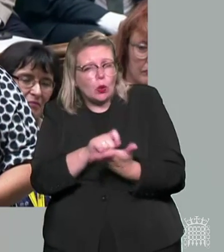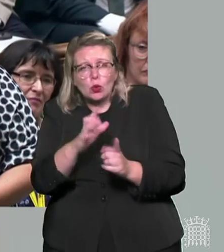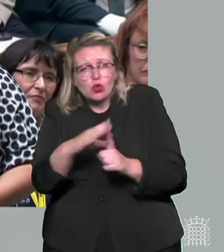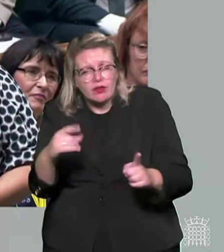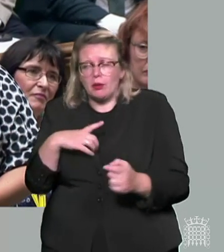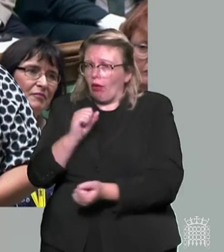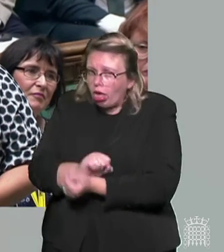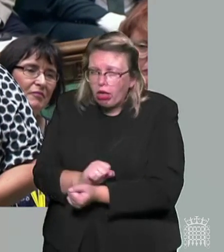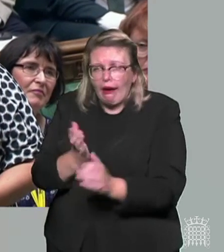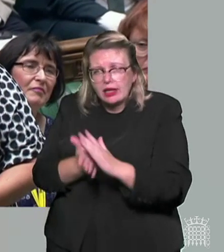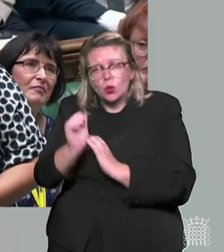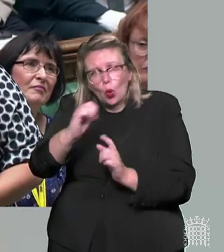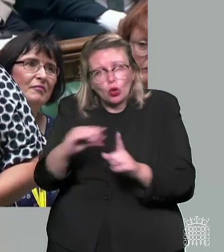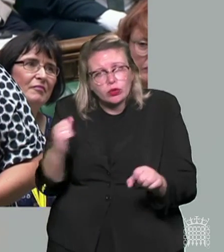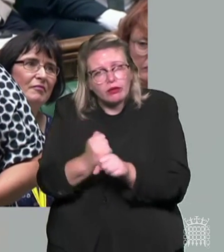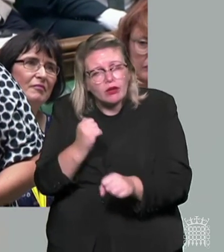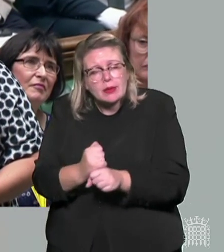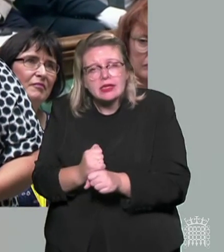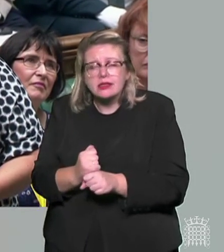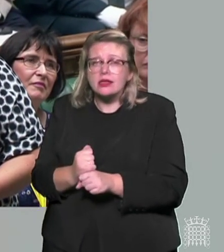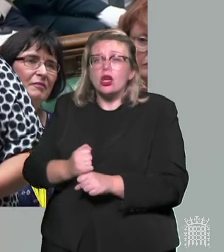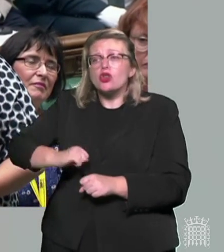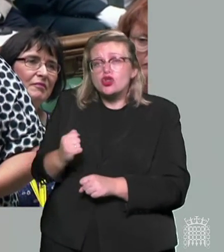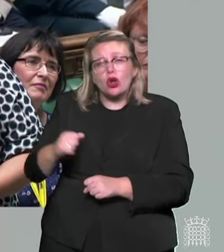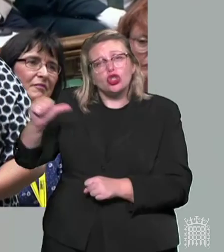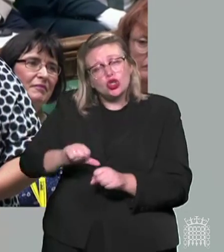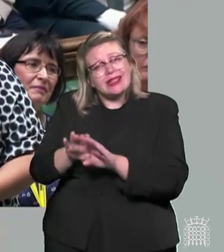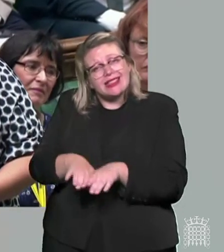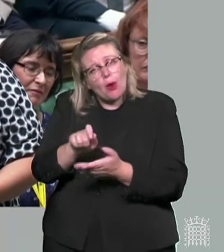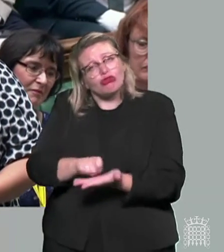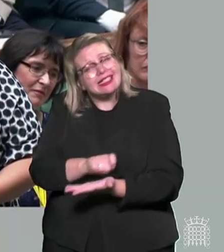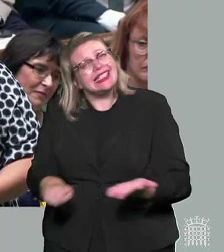Does the Prime Minister not accept that Scotland is a democracy?